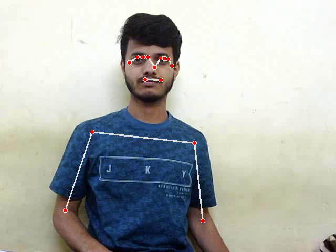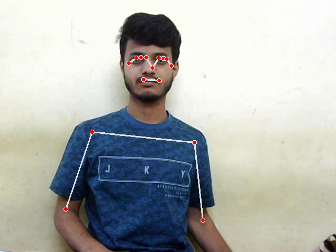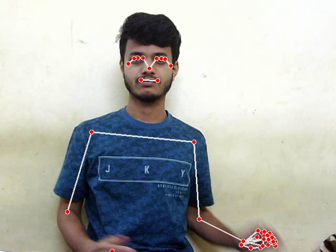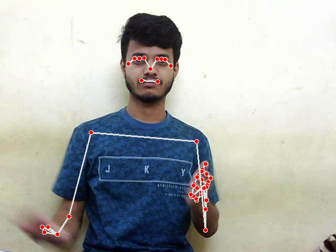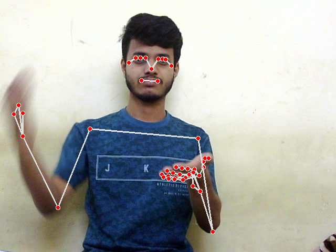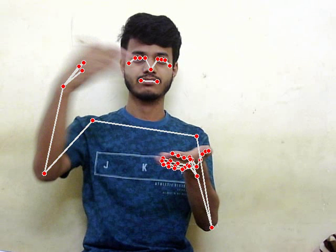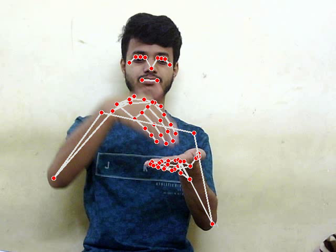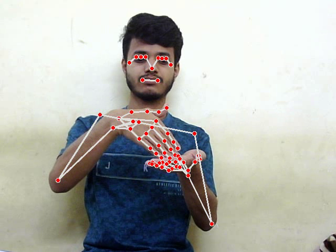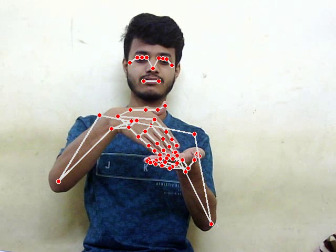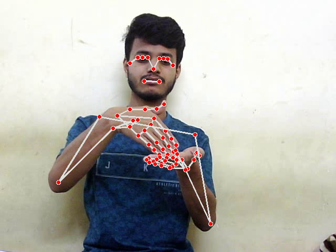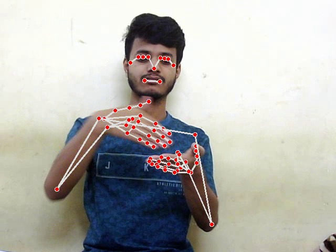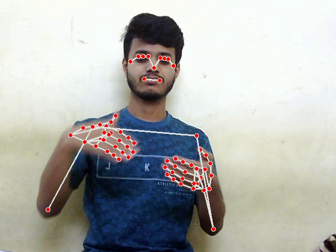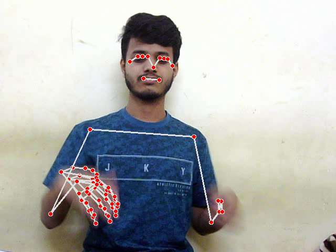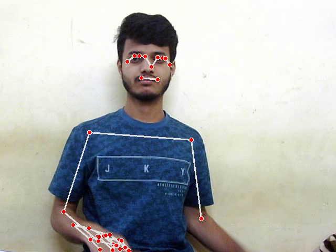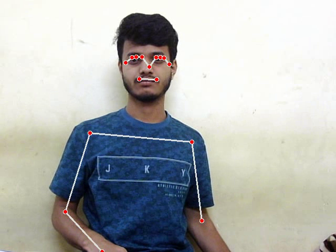again